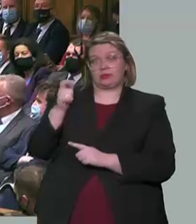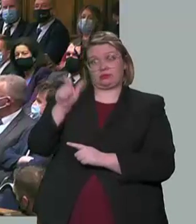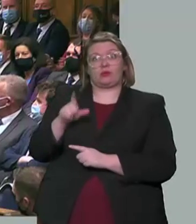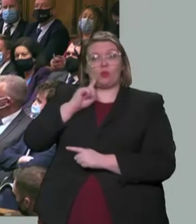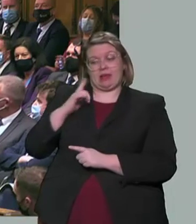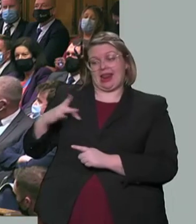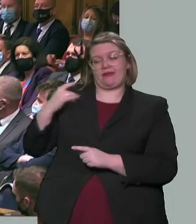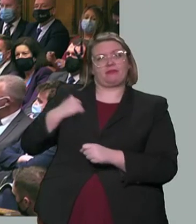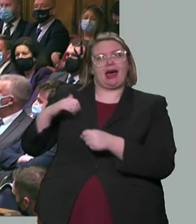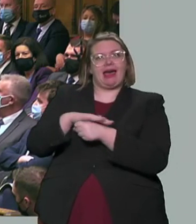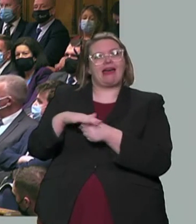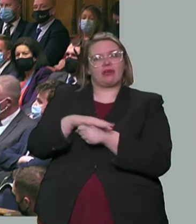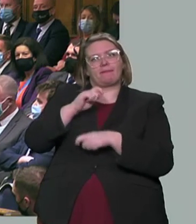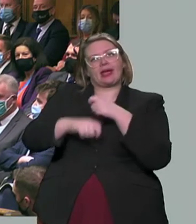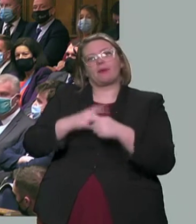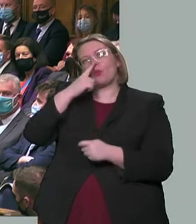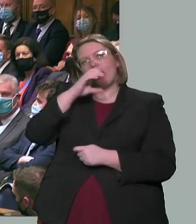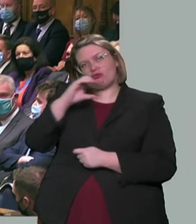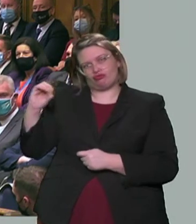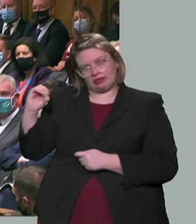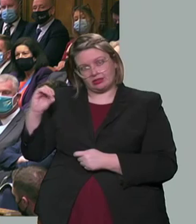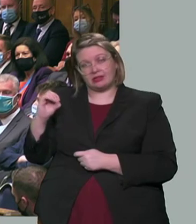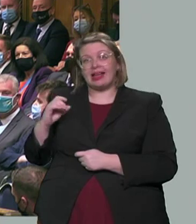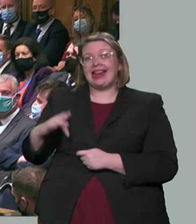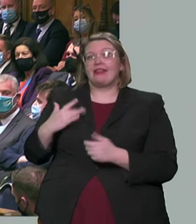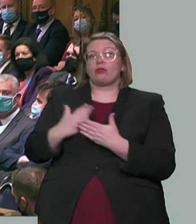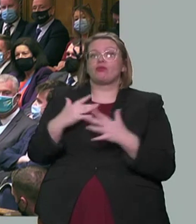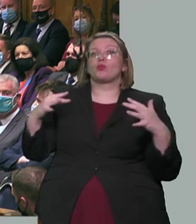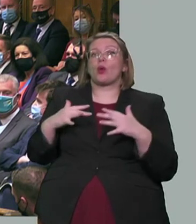She lived through the second world war, and now she is living through a pandemic.